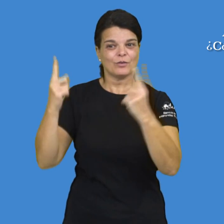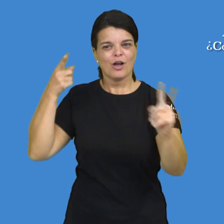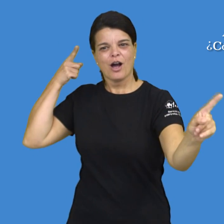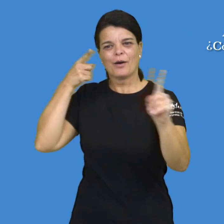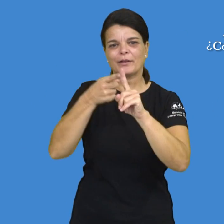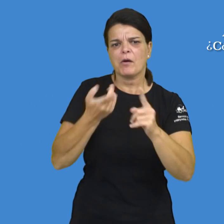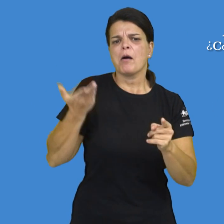objetivo